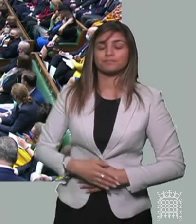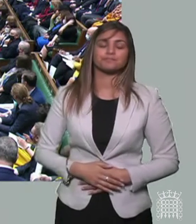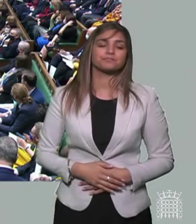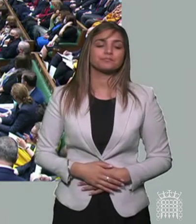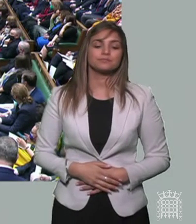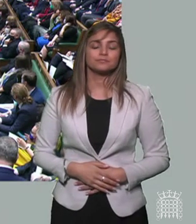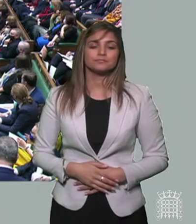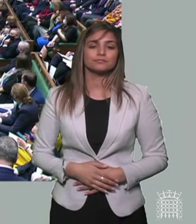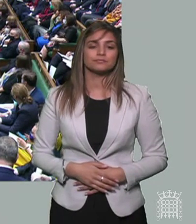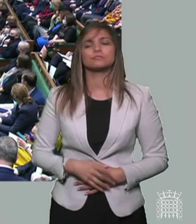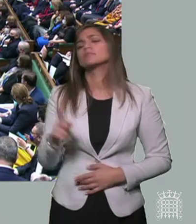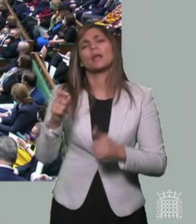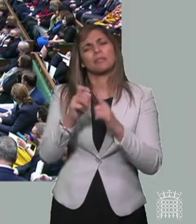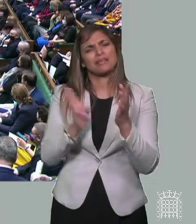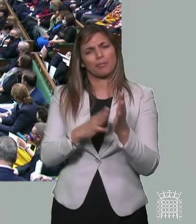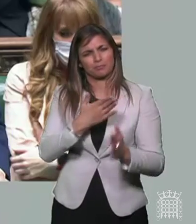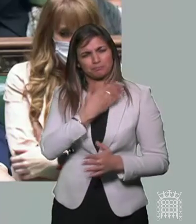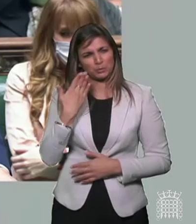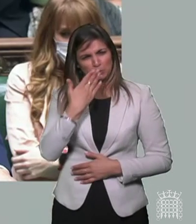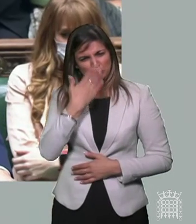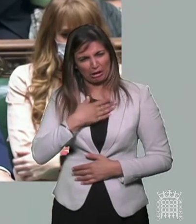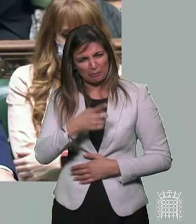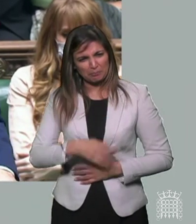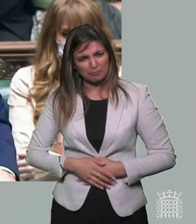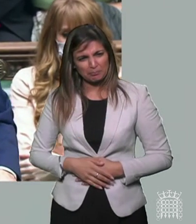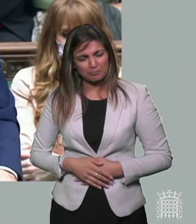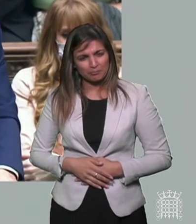The Prime Minister is a man without shame.